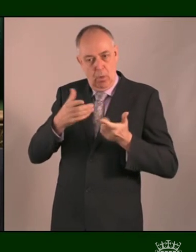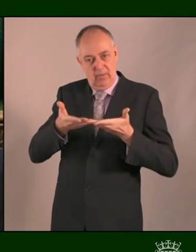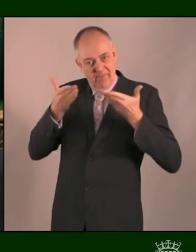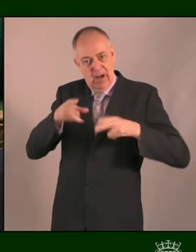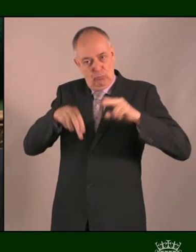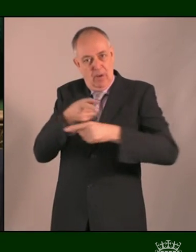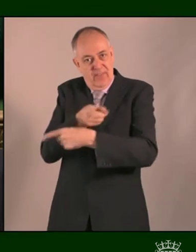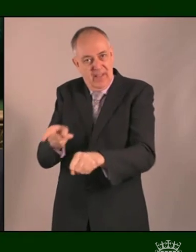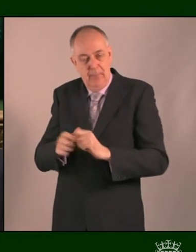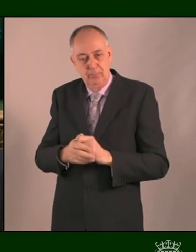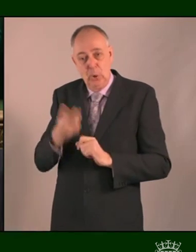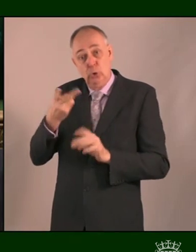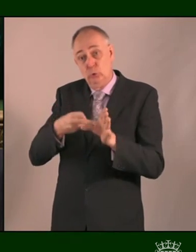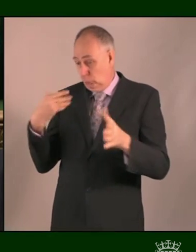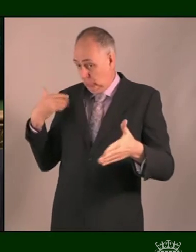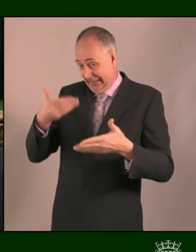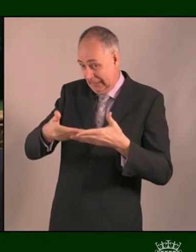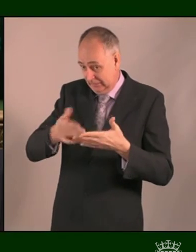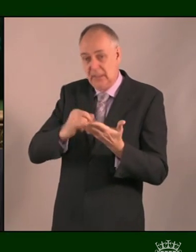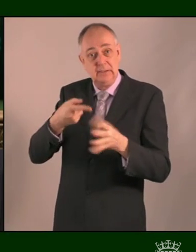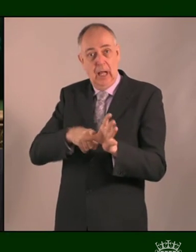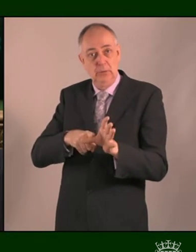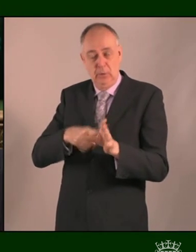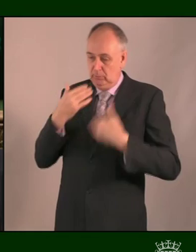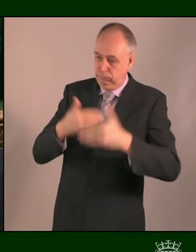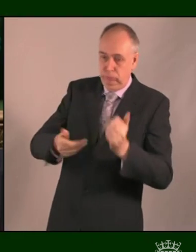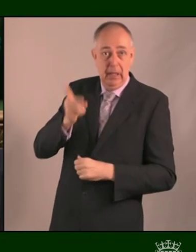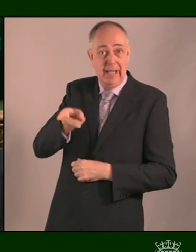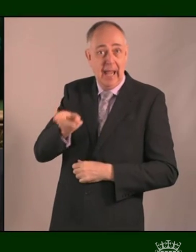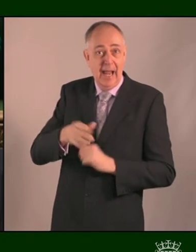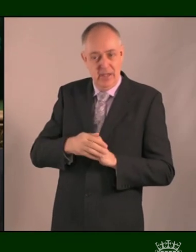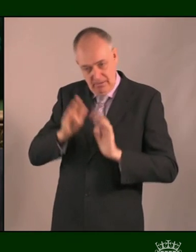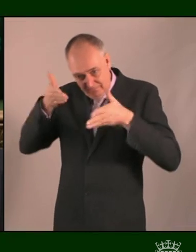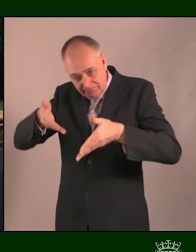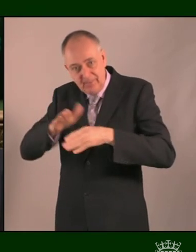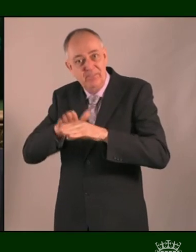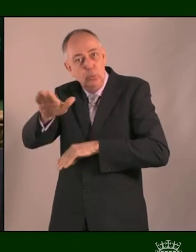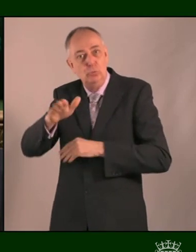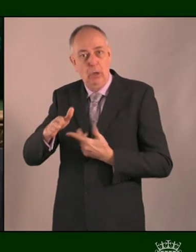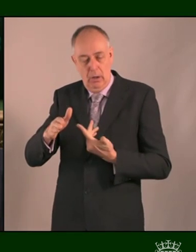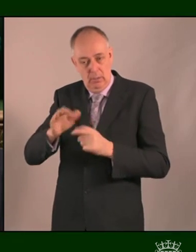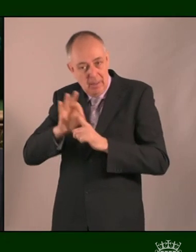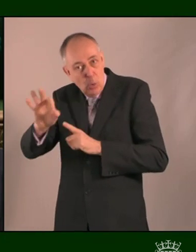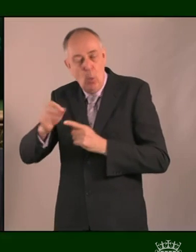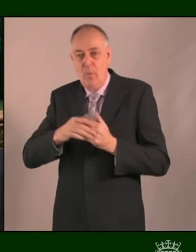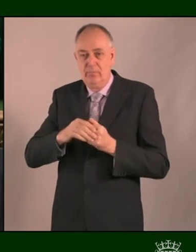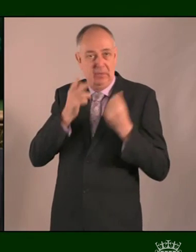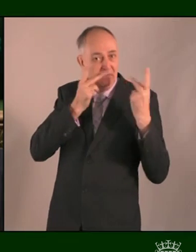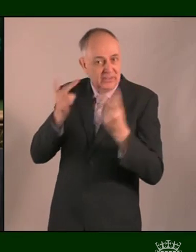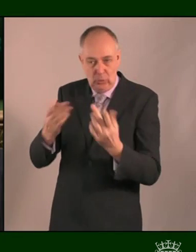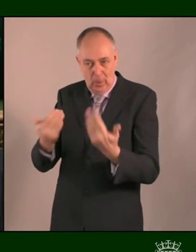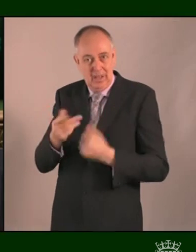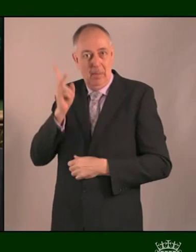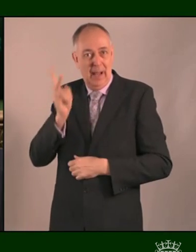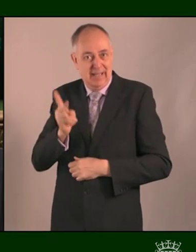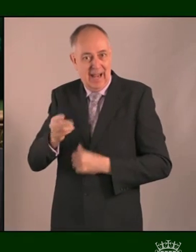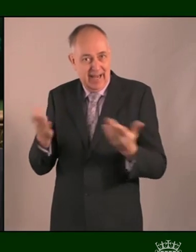I am pleased to say that, two years on, Salisbury is back on its feet, focused firmly on the future and welcoming visitors with open arms.